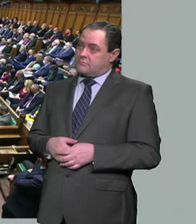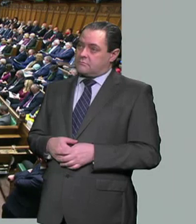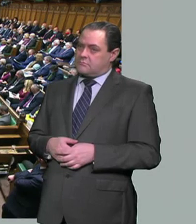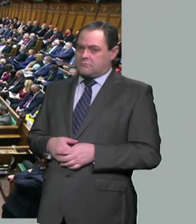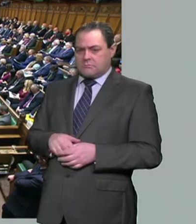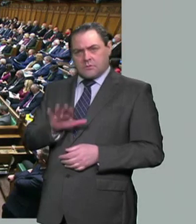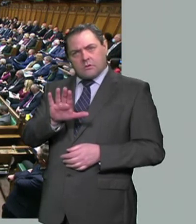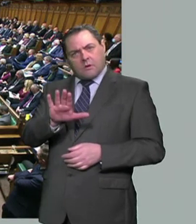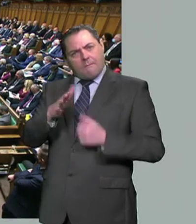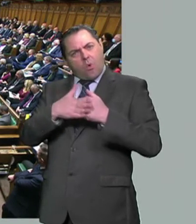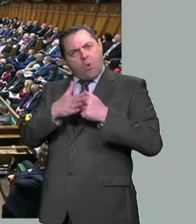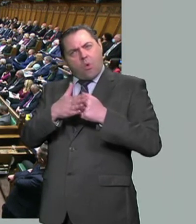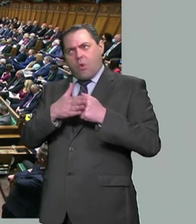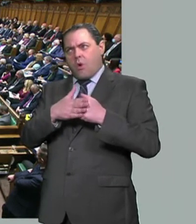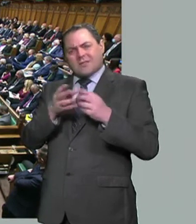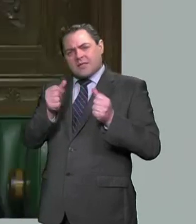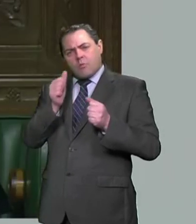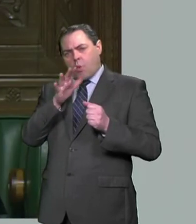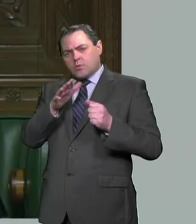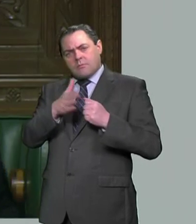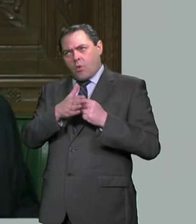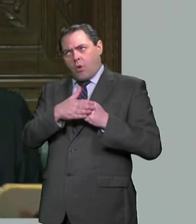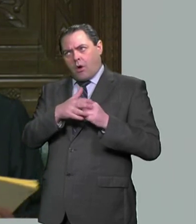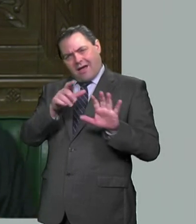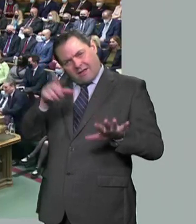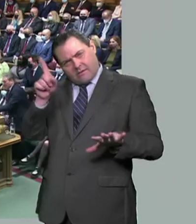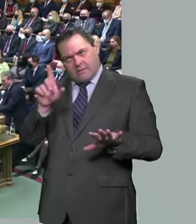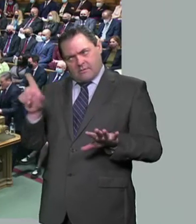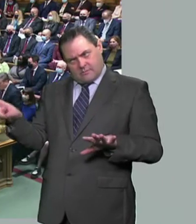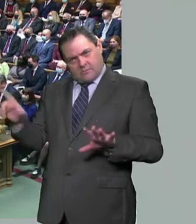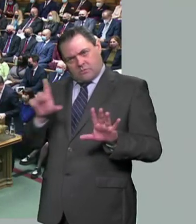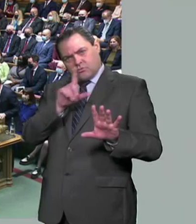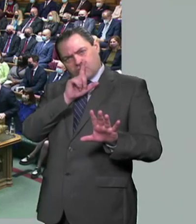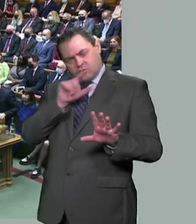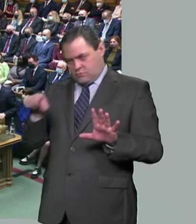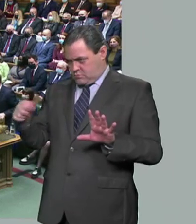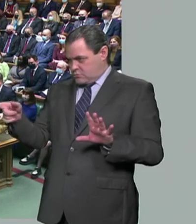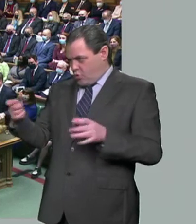Some people will not be getting more, because they will not be here to hear it.